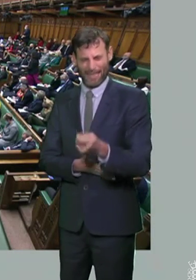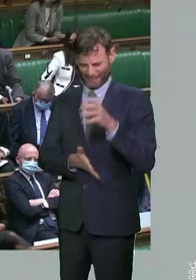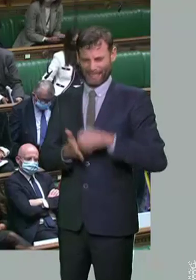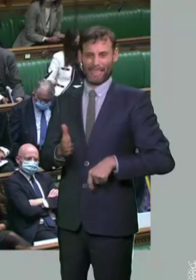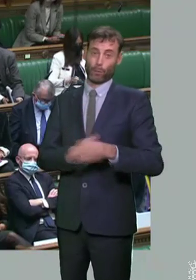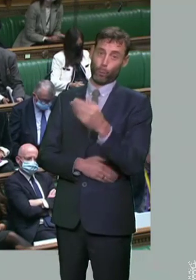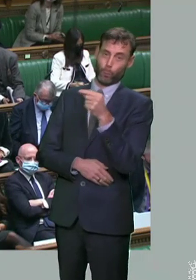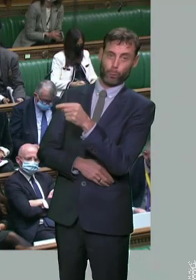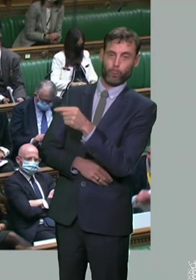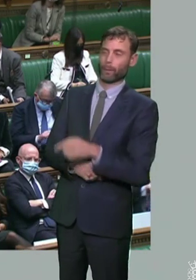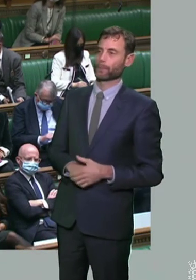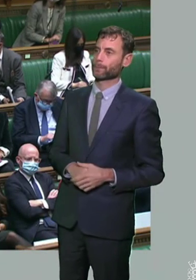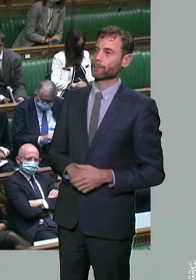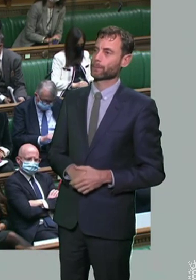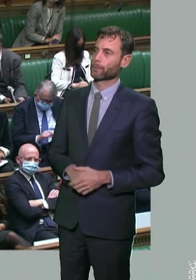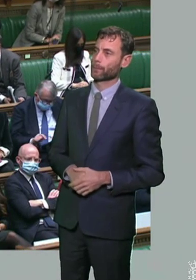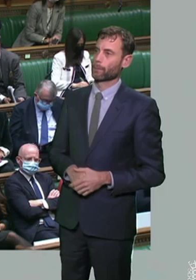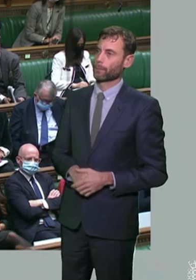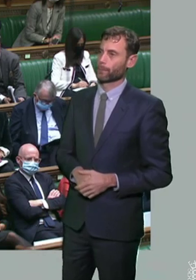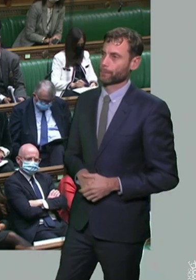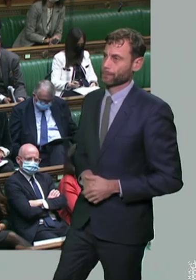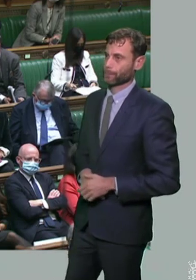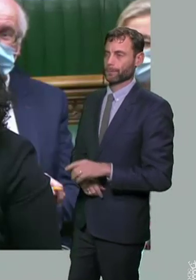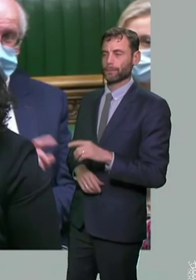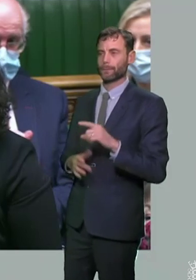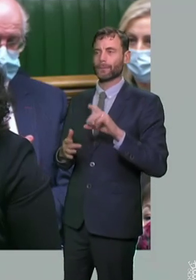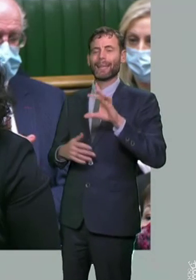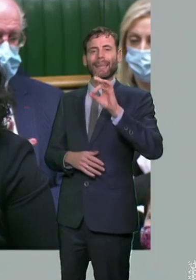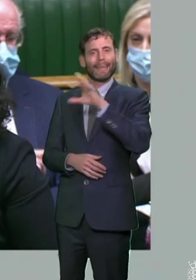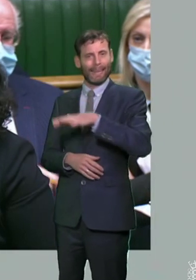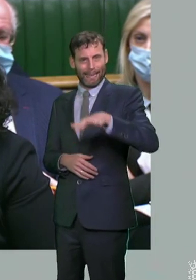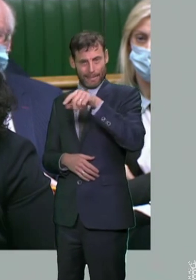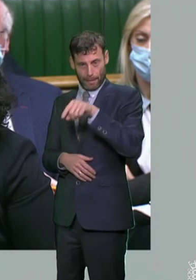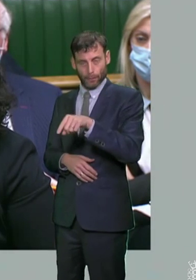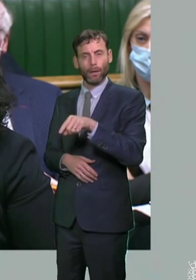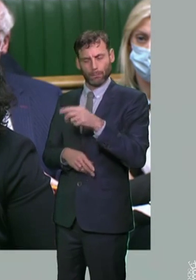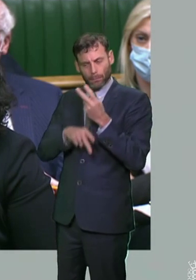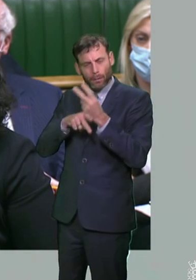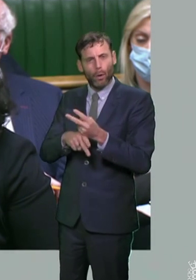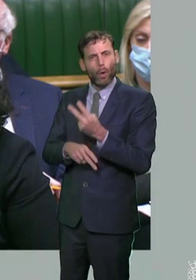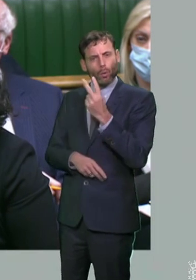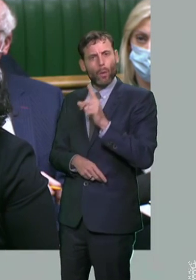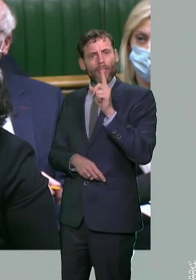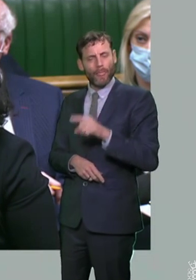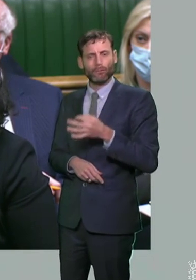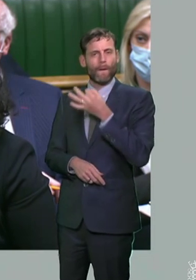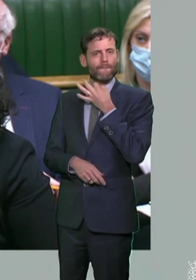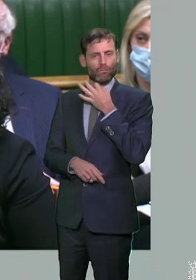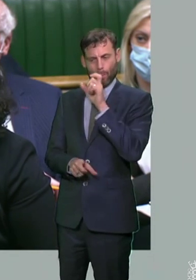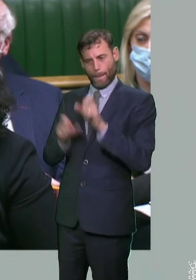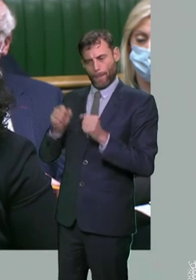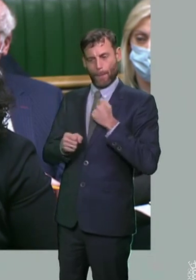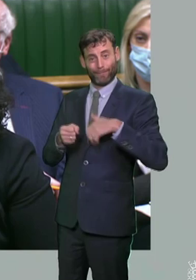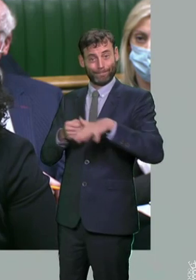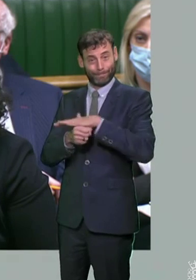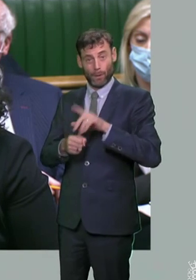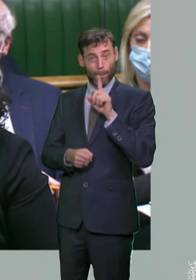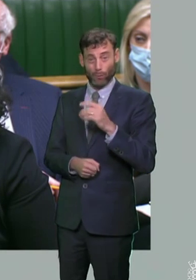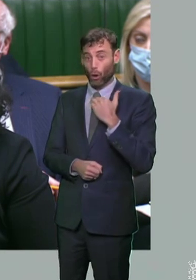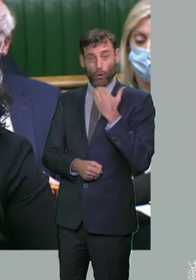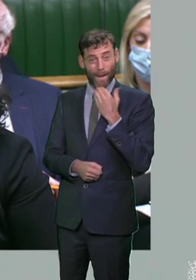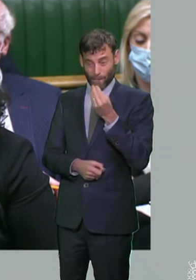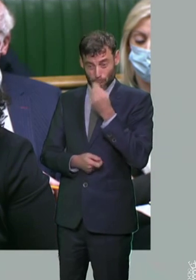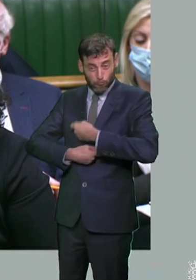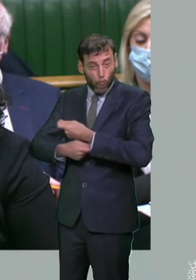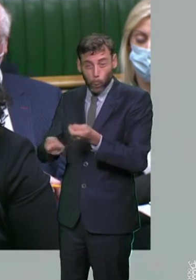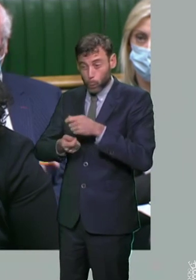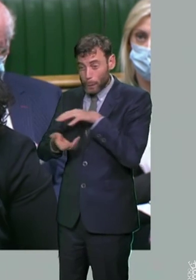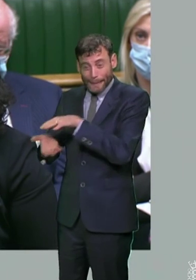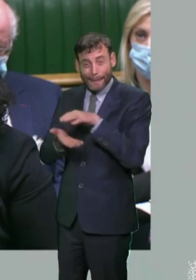The Cherwell Larder in Kidlington does incredible work to serve nearly 2,000 of my most vulnerable constituents, but there simply is not enough food to go around at the moment.